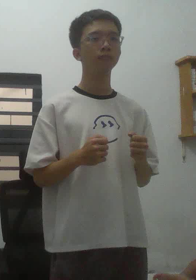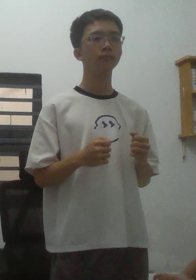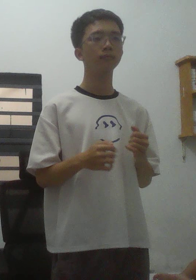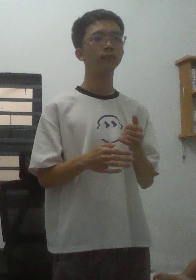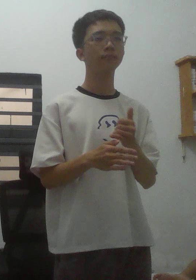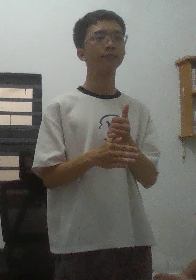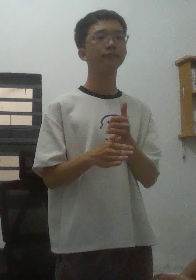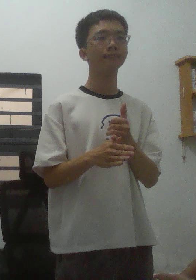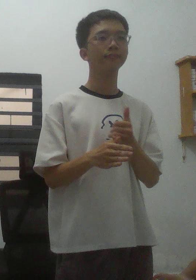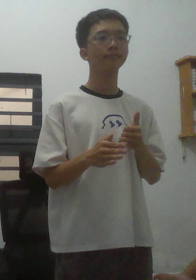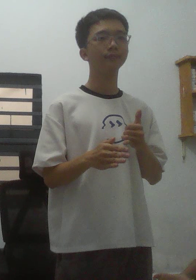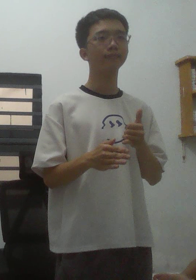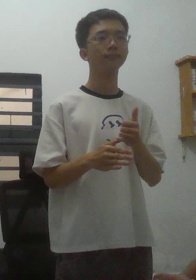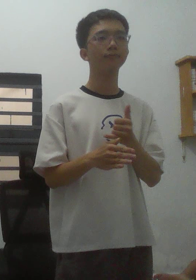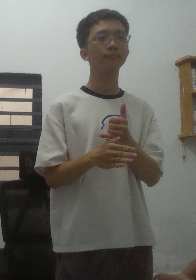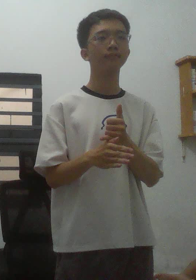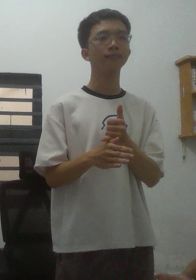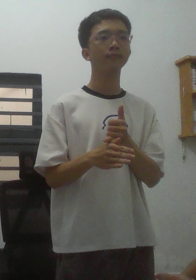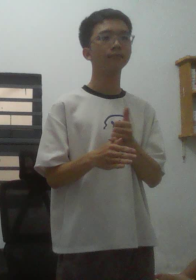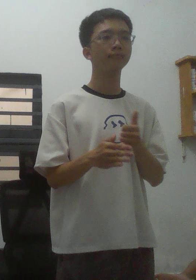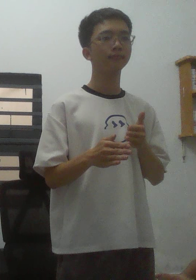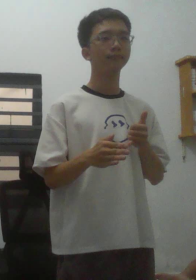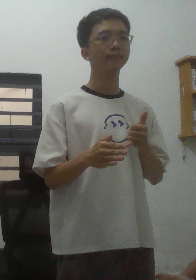cuoi thang